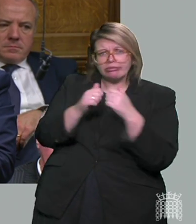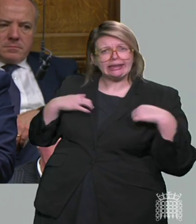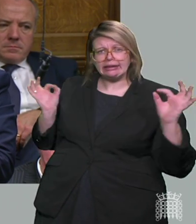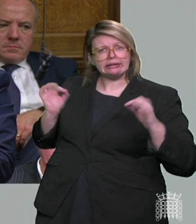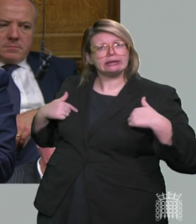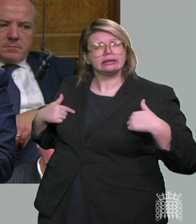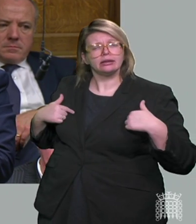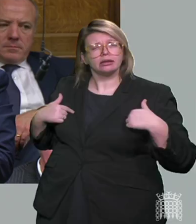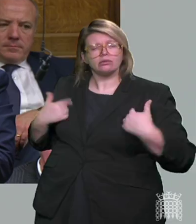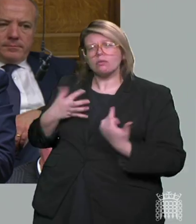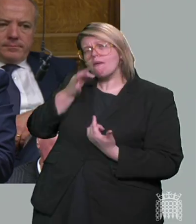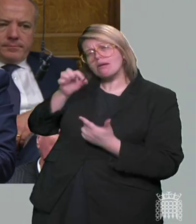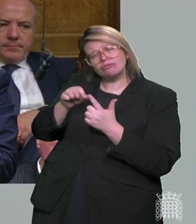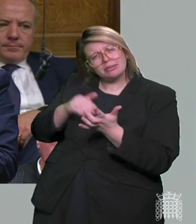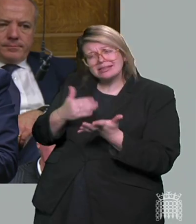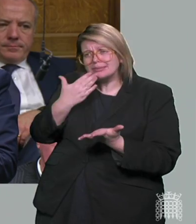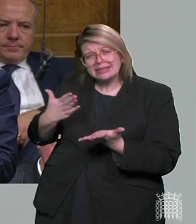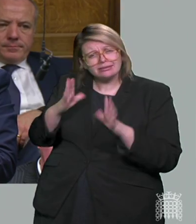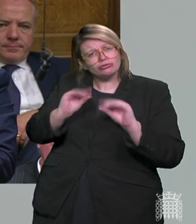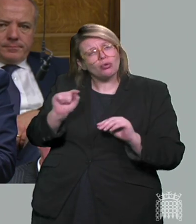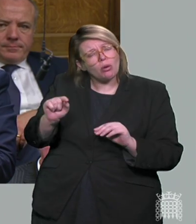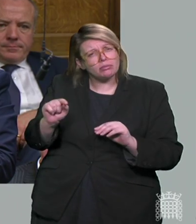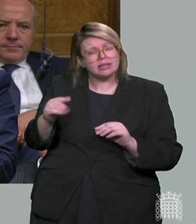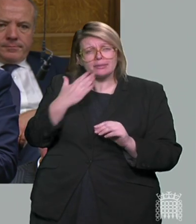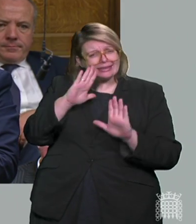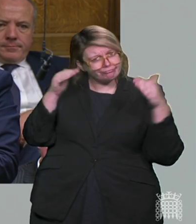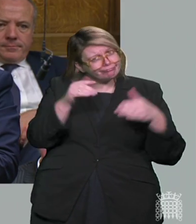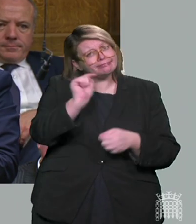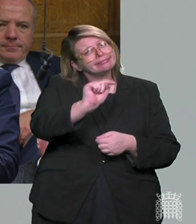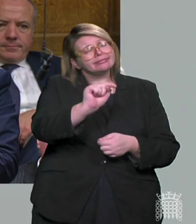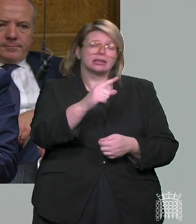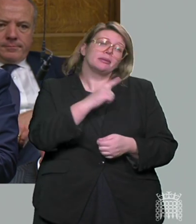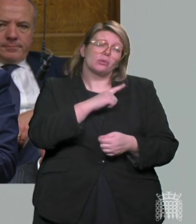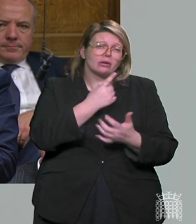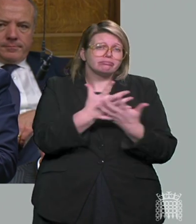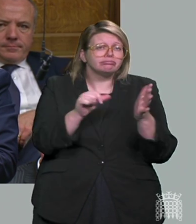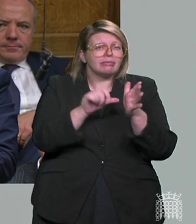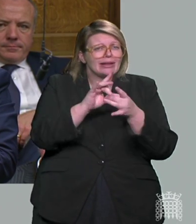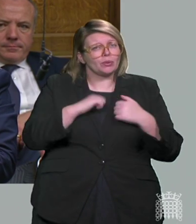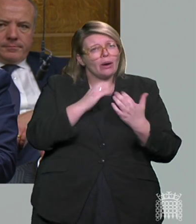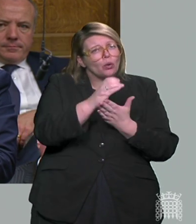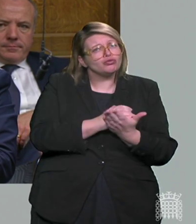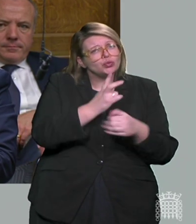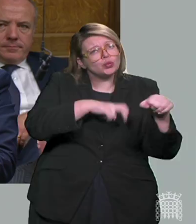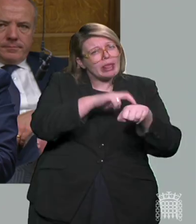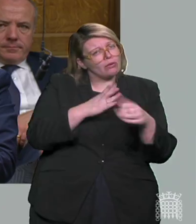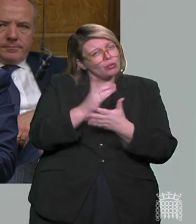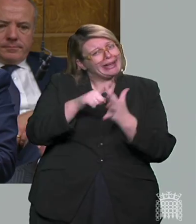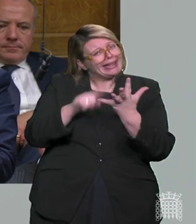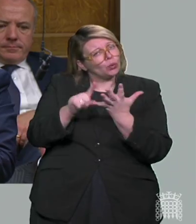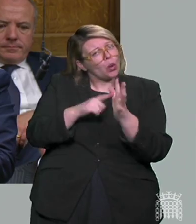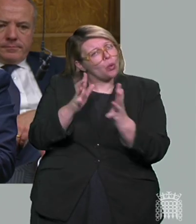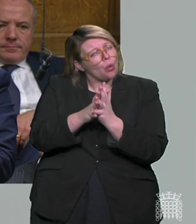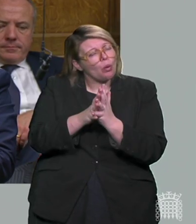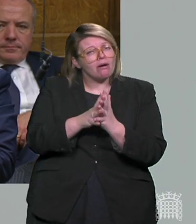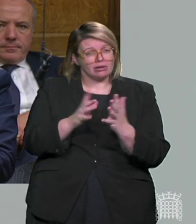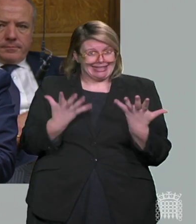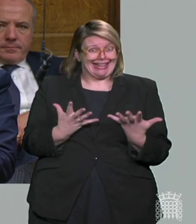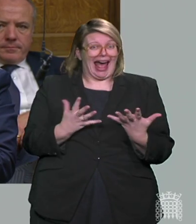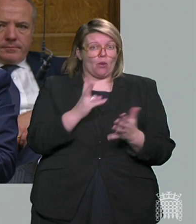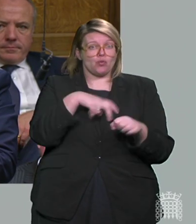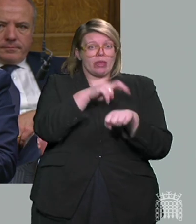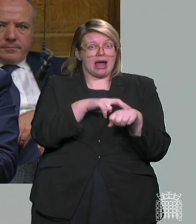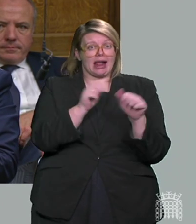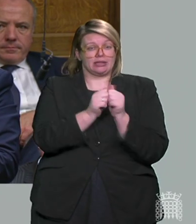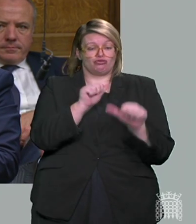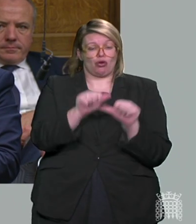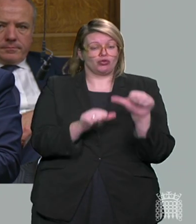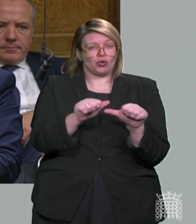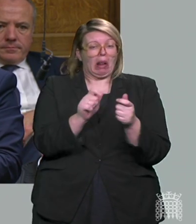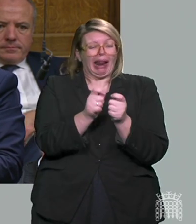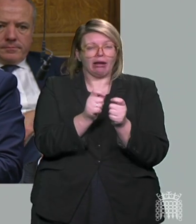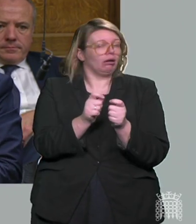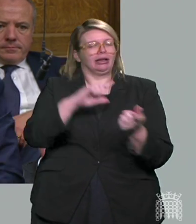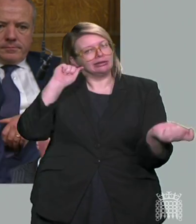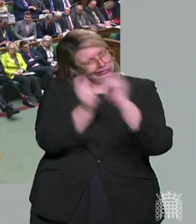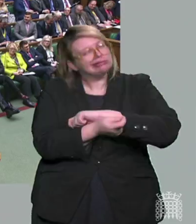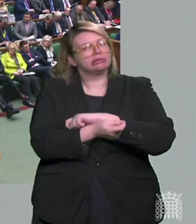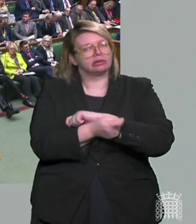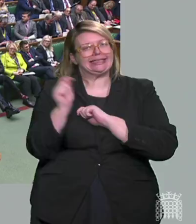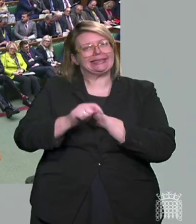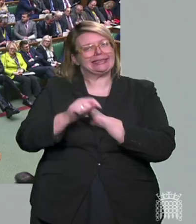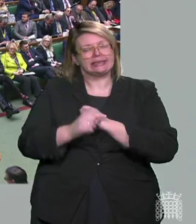Will he assure me that he will address those fundamental constitutional issues, not just by tweaking the protocol but by rewriting the legally binding treaty text?